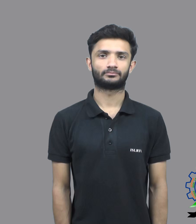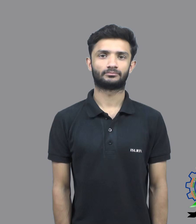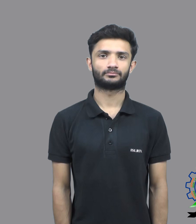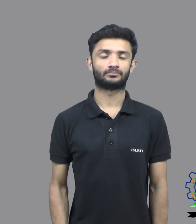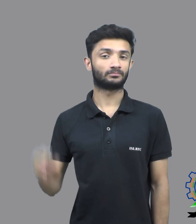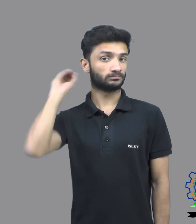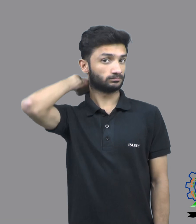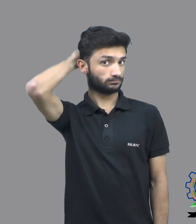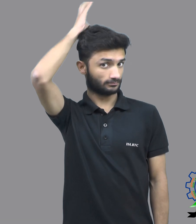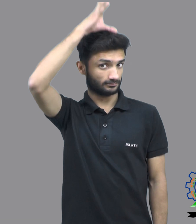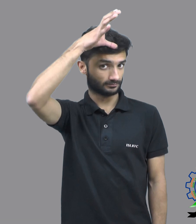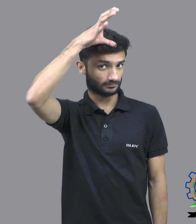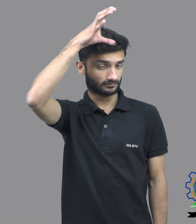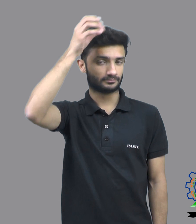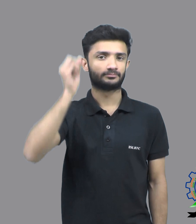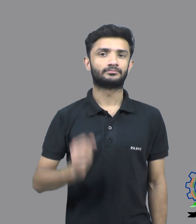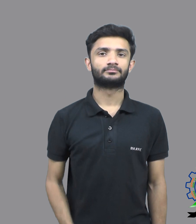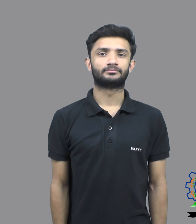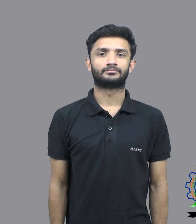Cognition